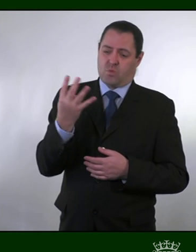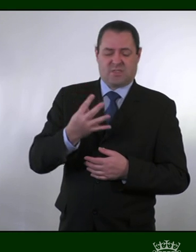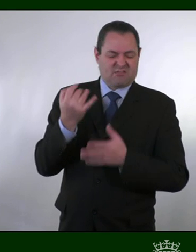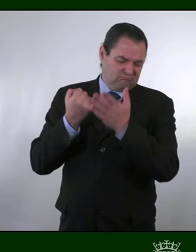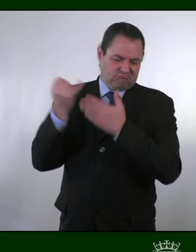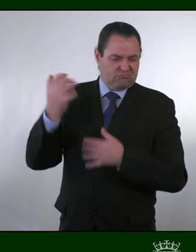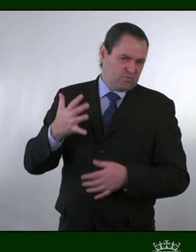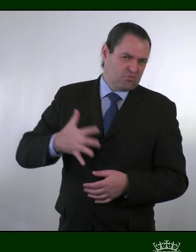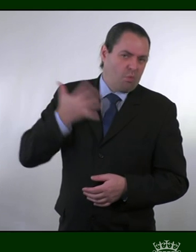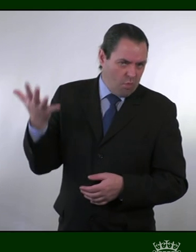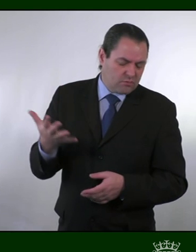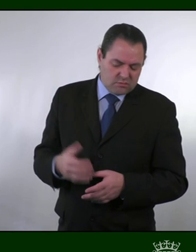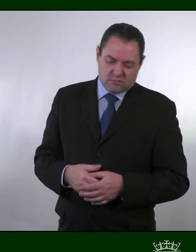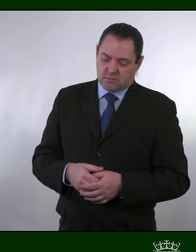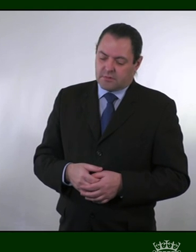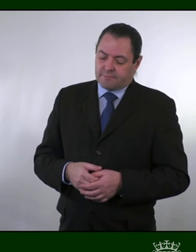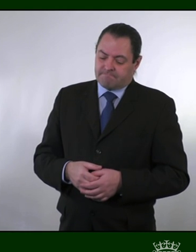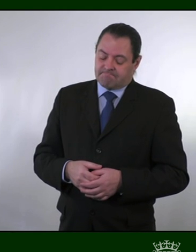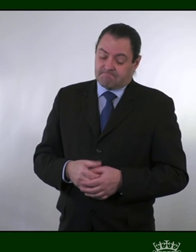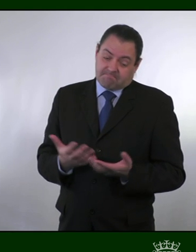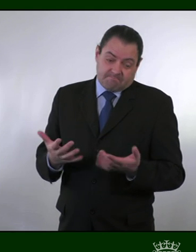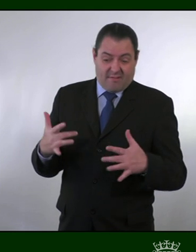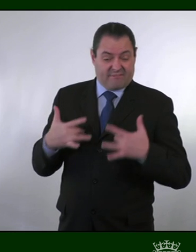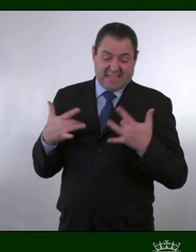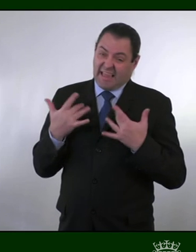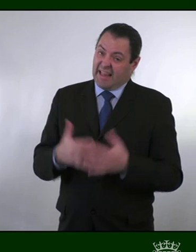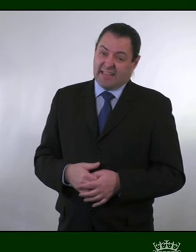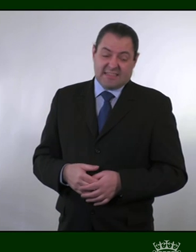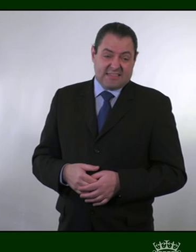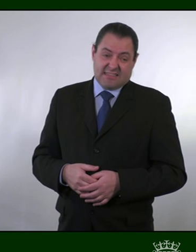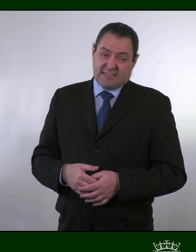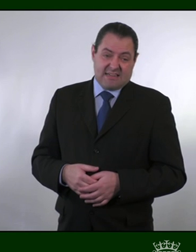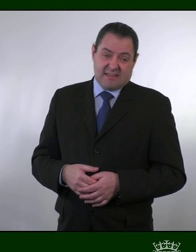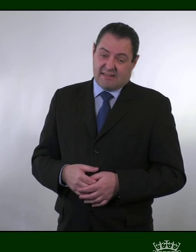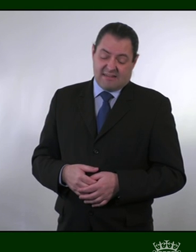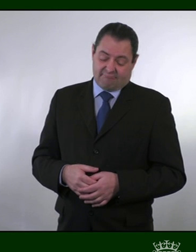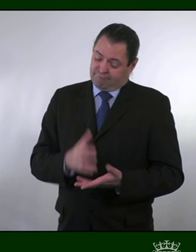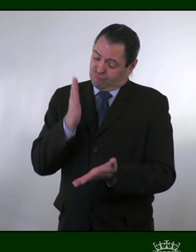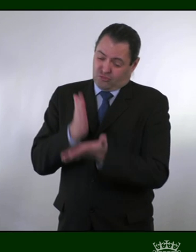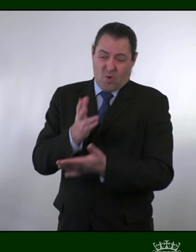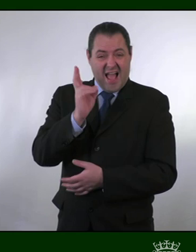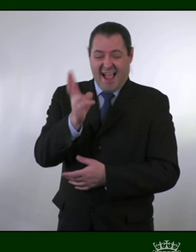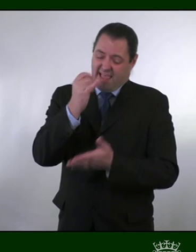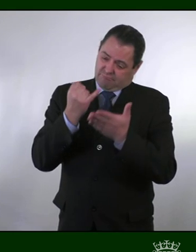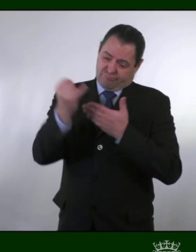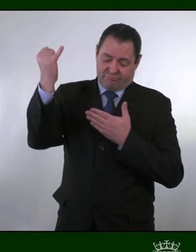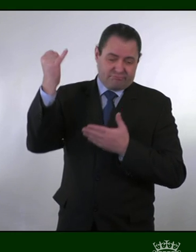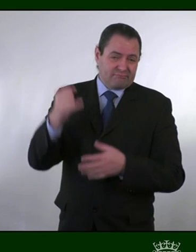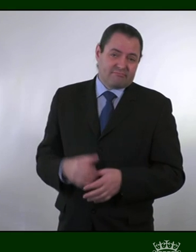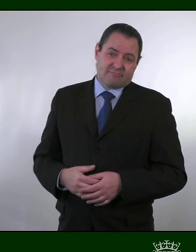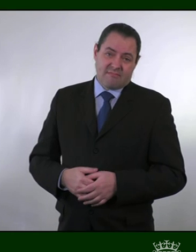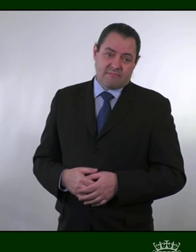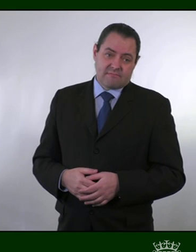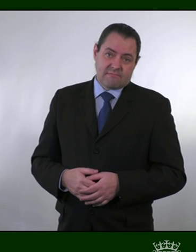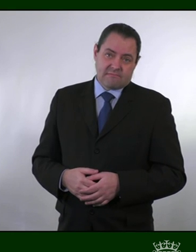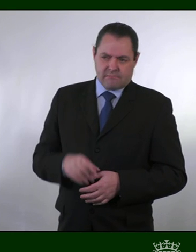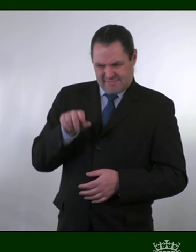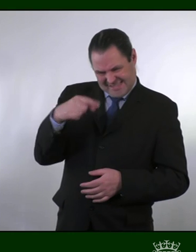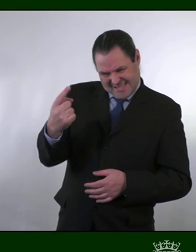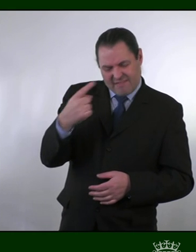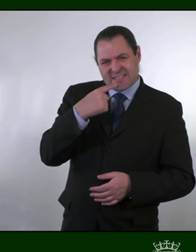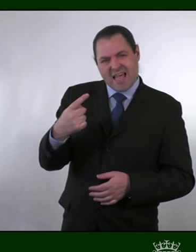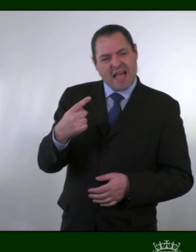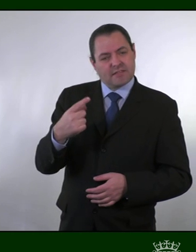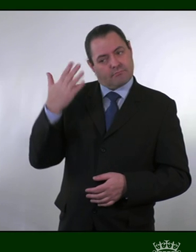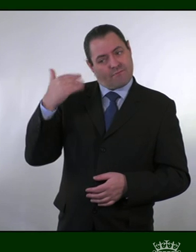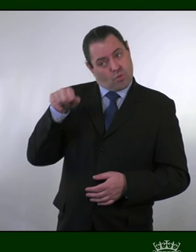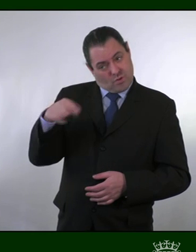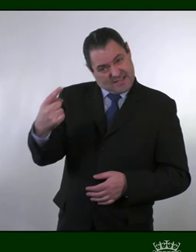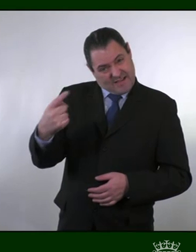I believe that it is something that they would almost certainly reject again, but, as he said before—